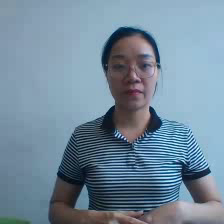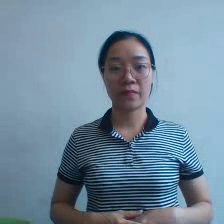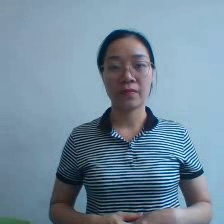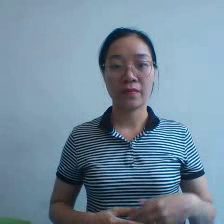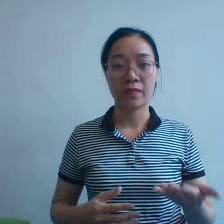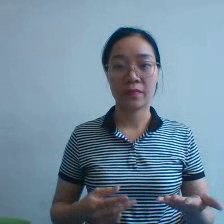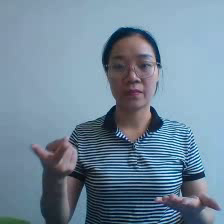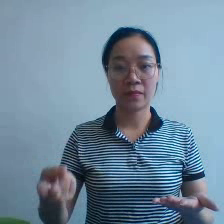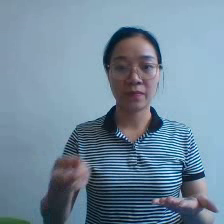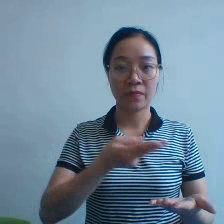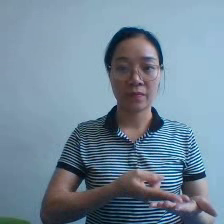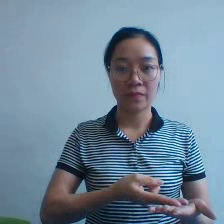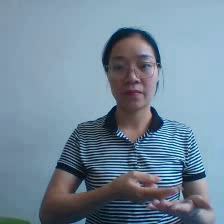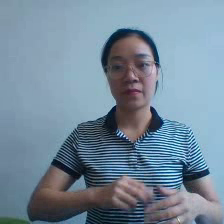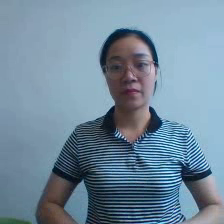Thức ăn